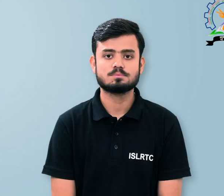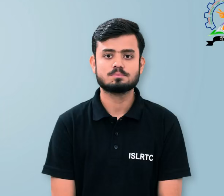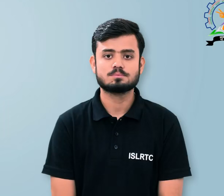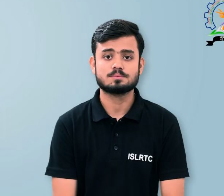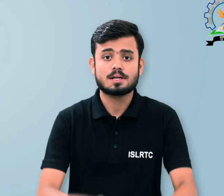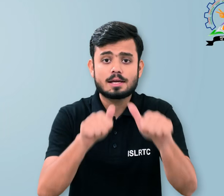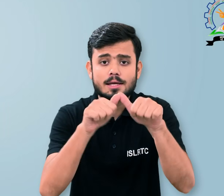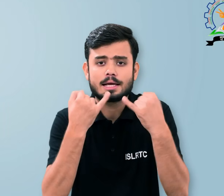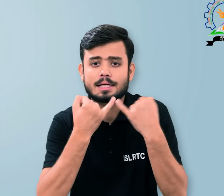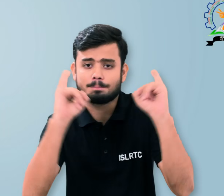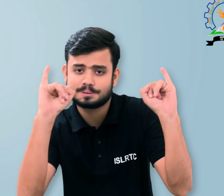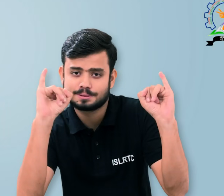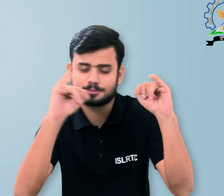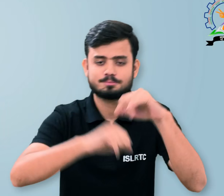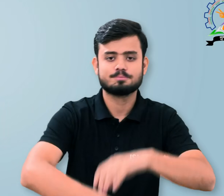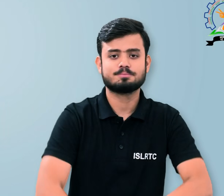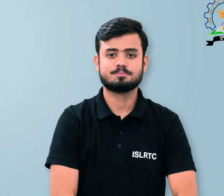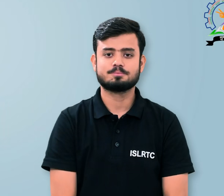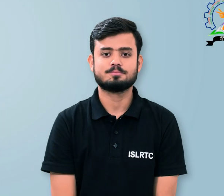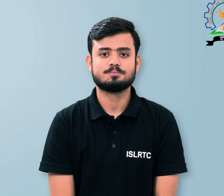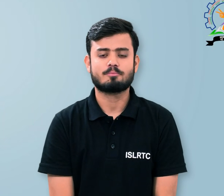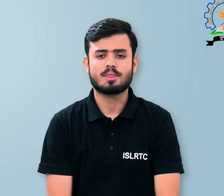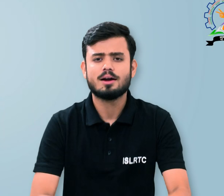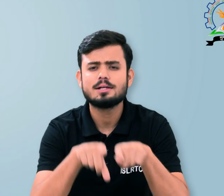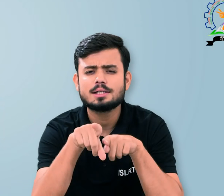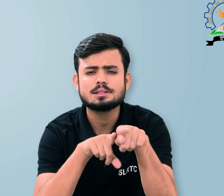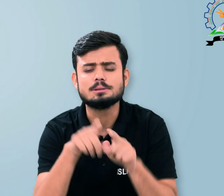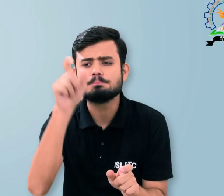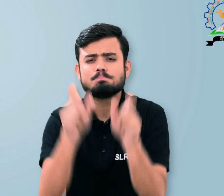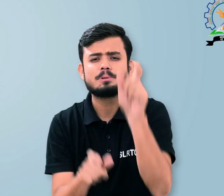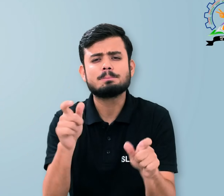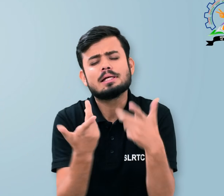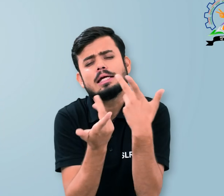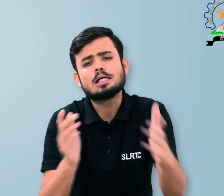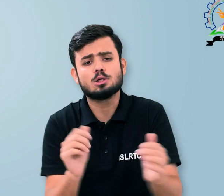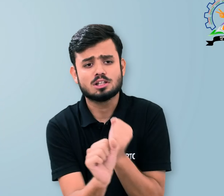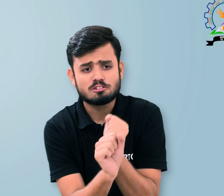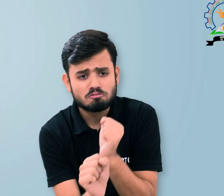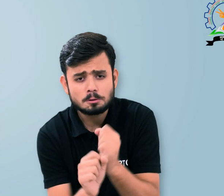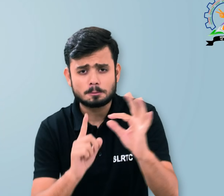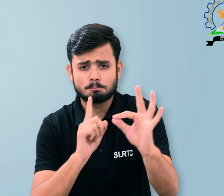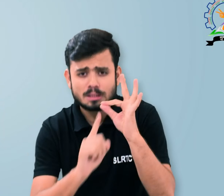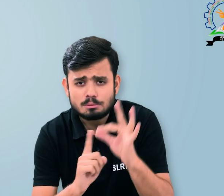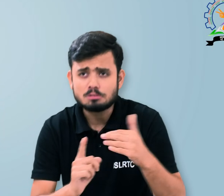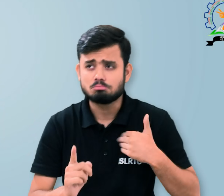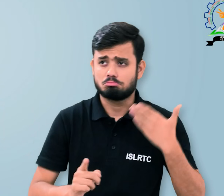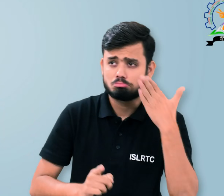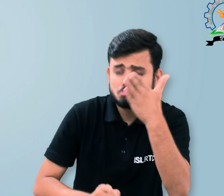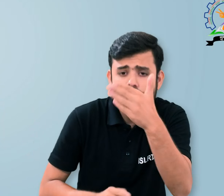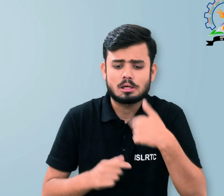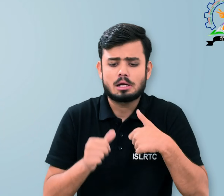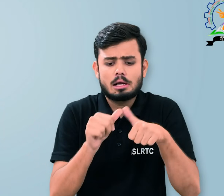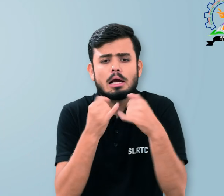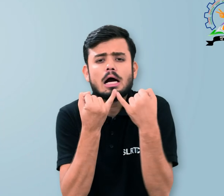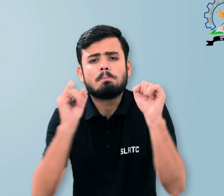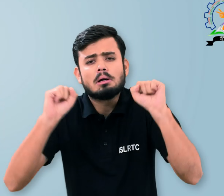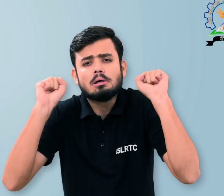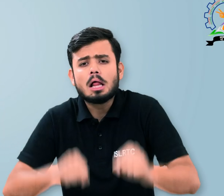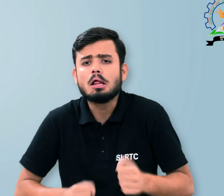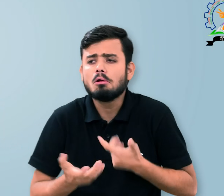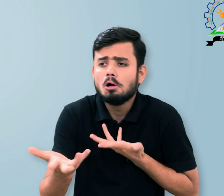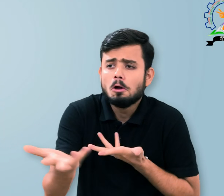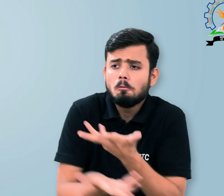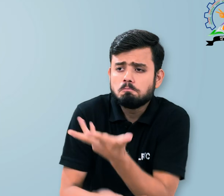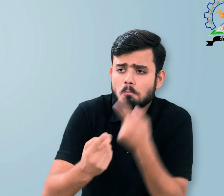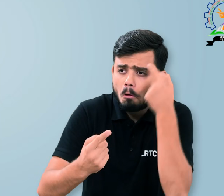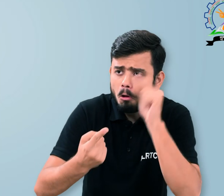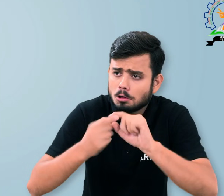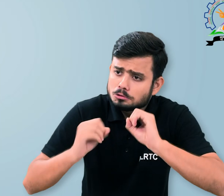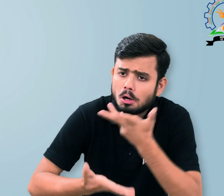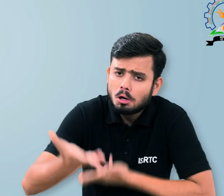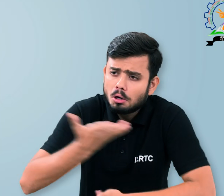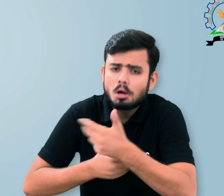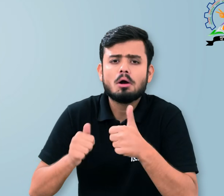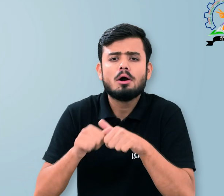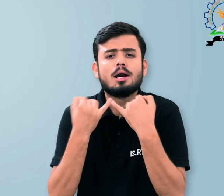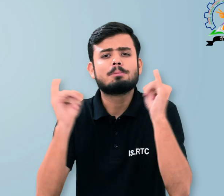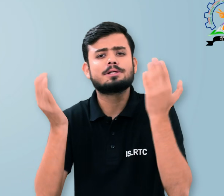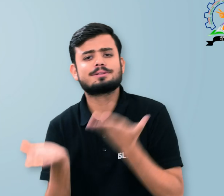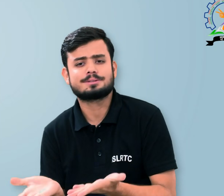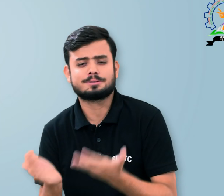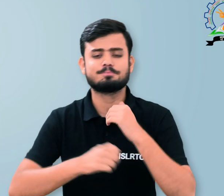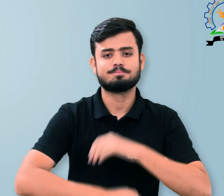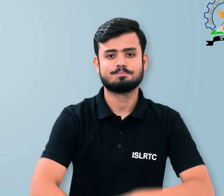Autonomy The right or condition of self-government.